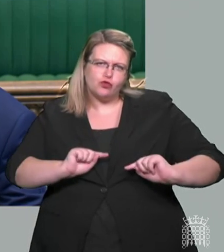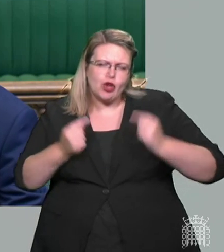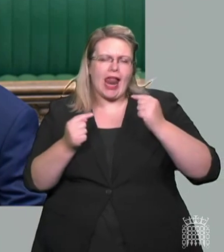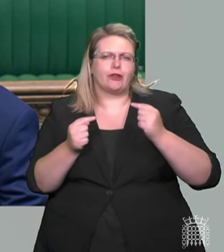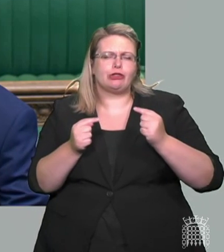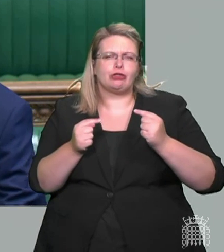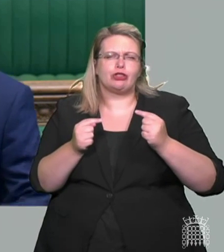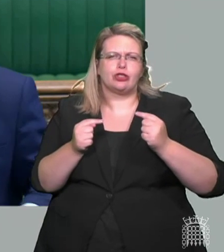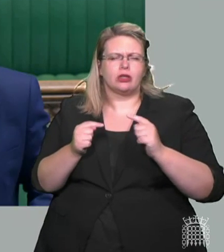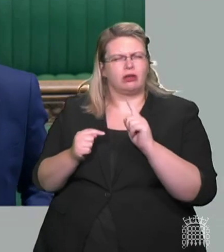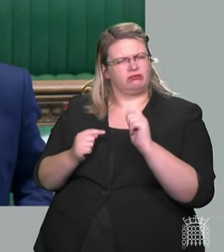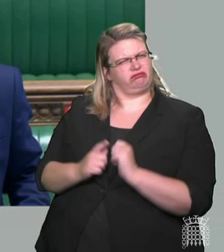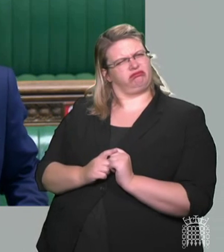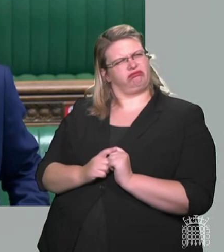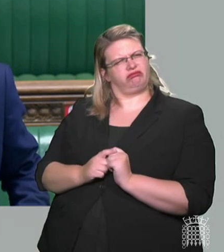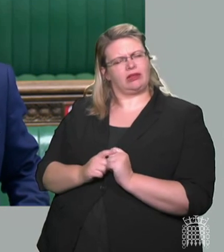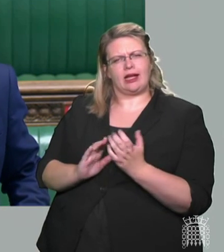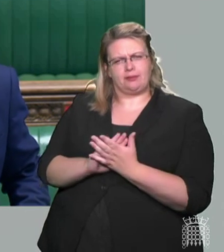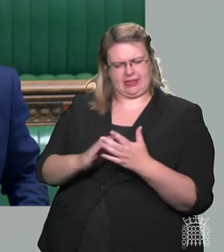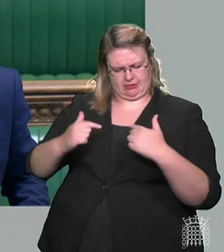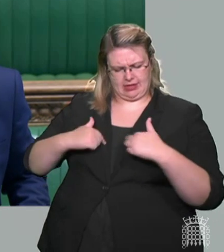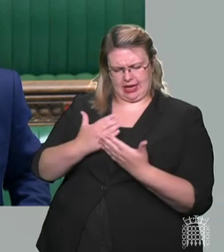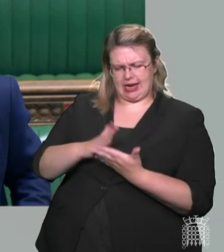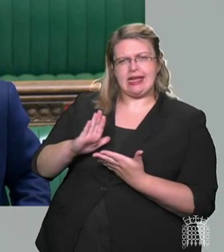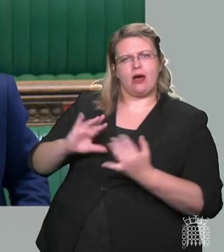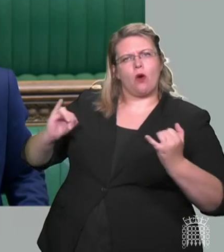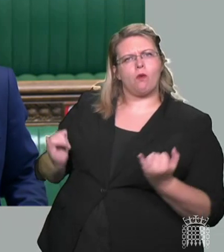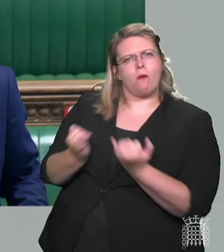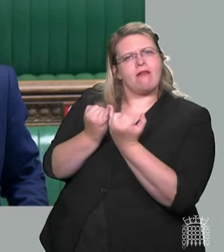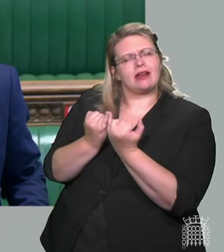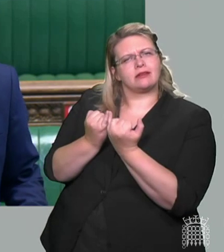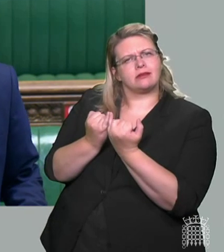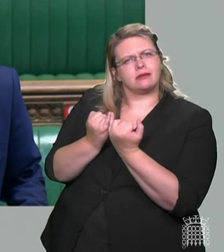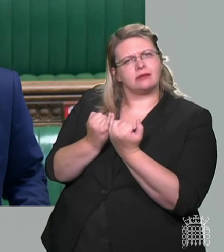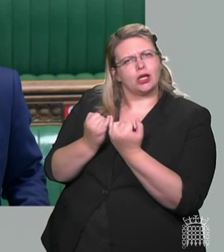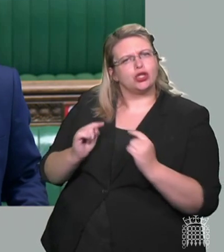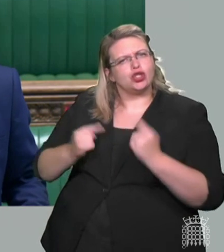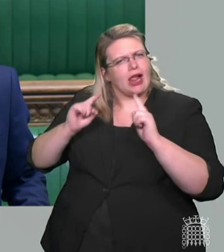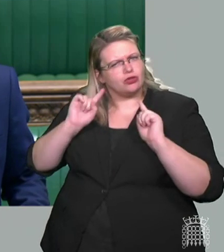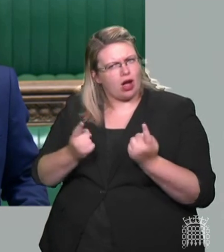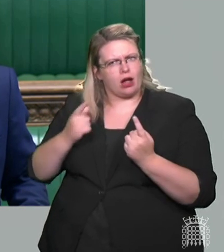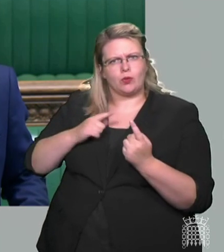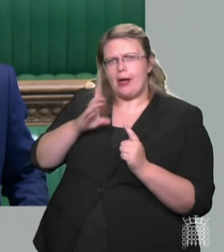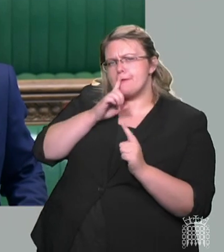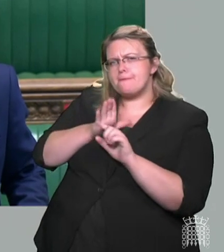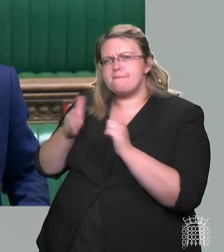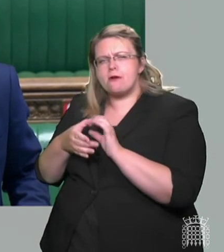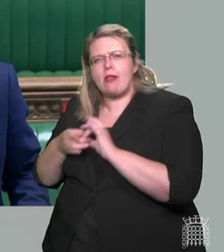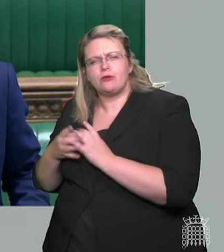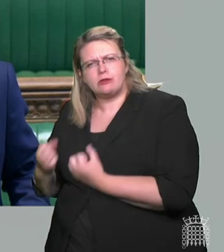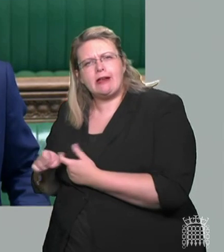From the outset, it was blindingly obvious that there was a conflict of interest here and a whole host of unanswered questions.